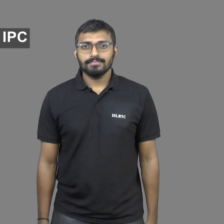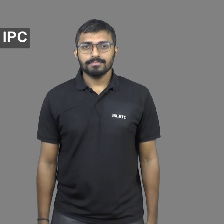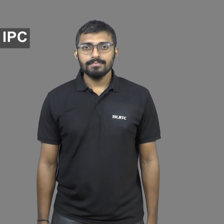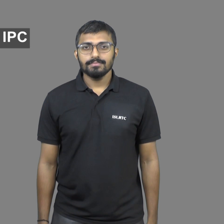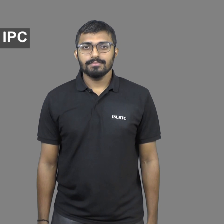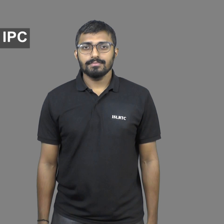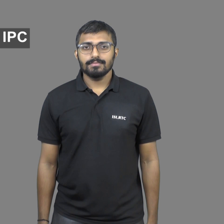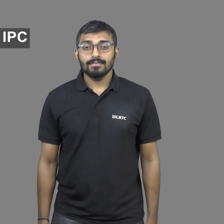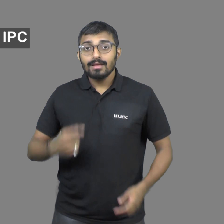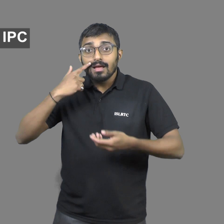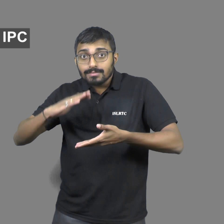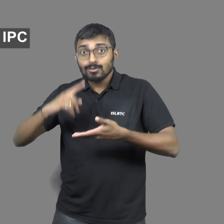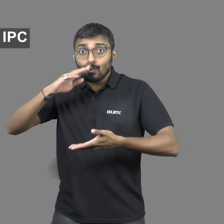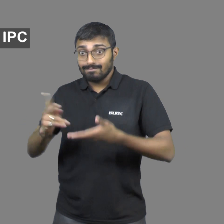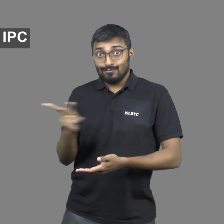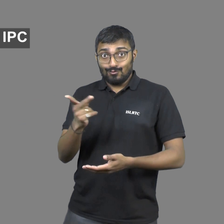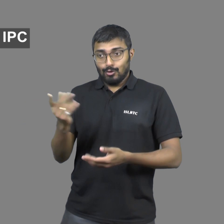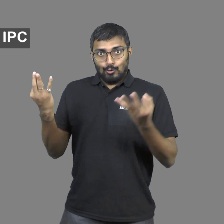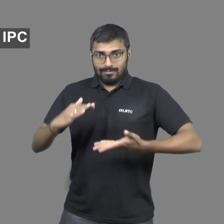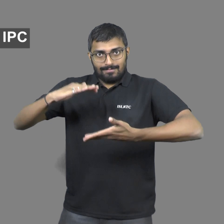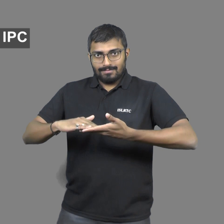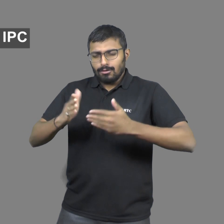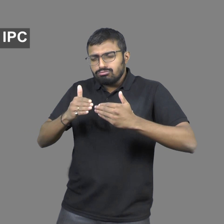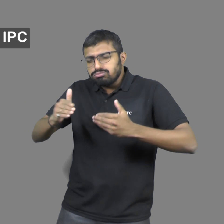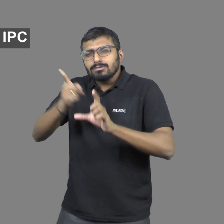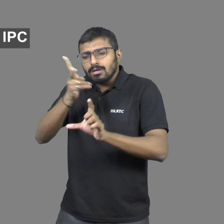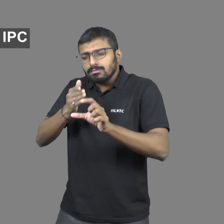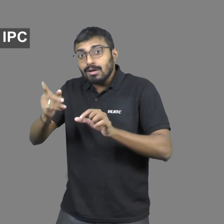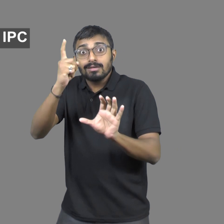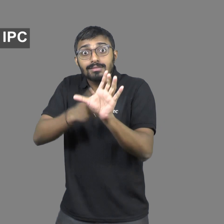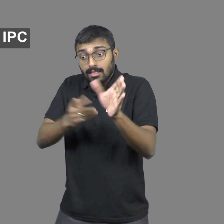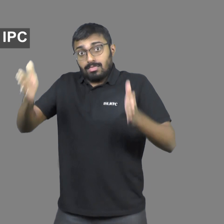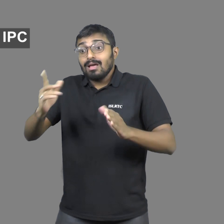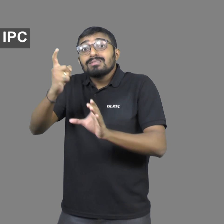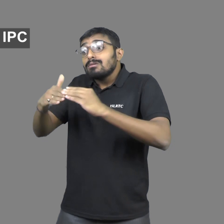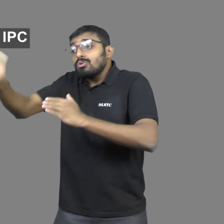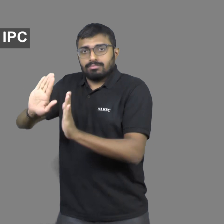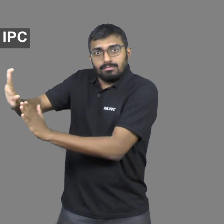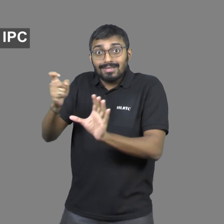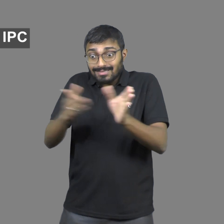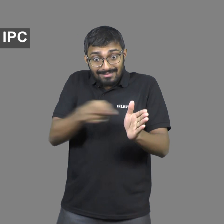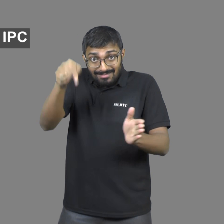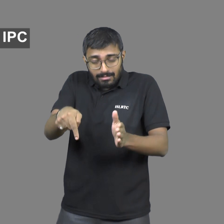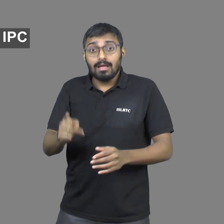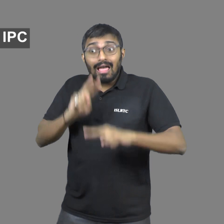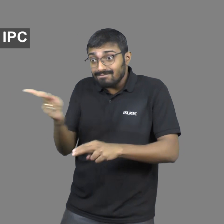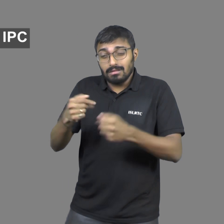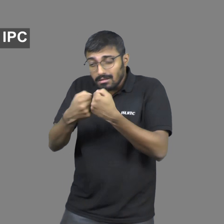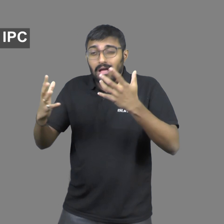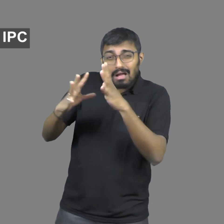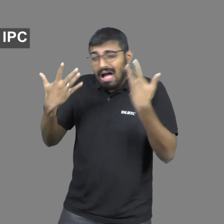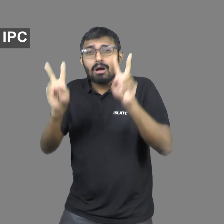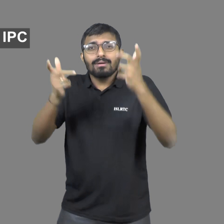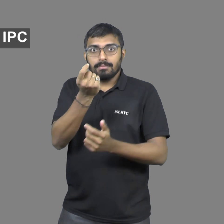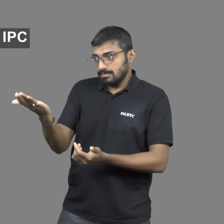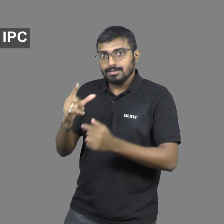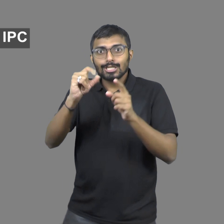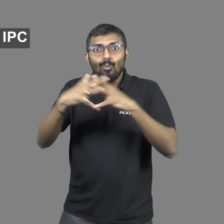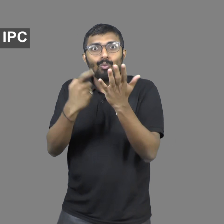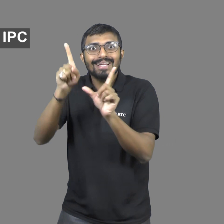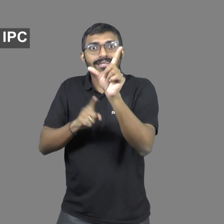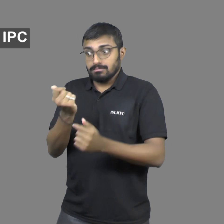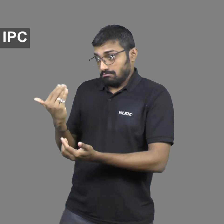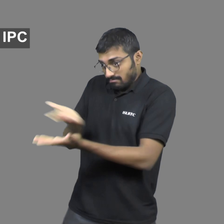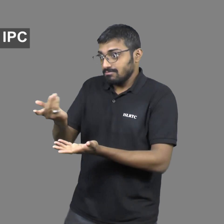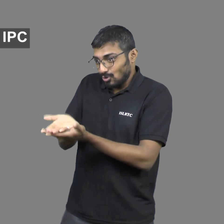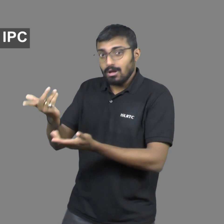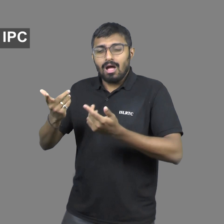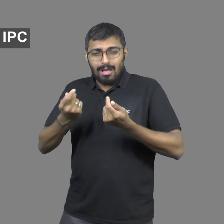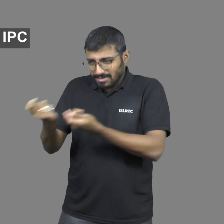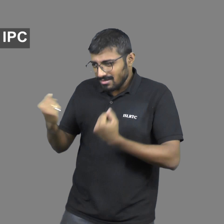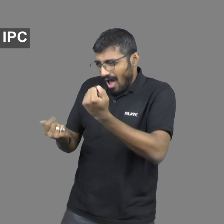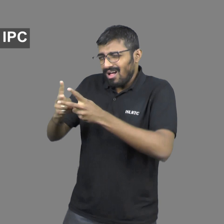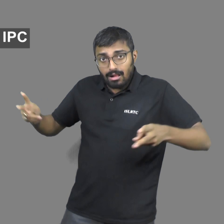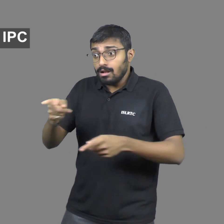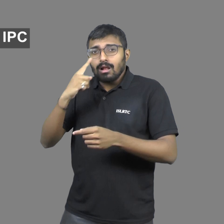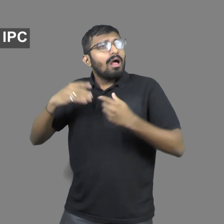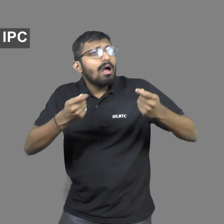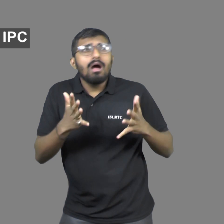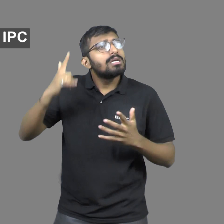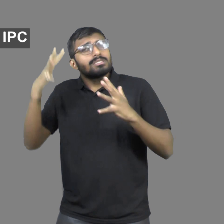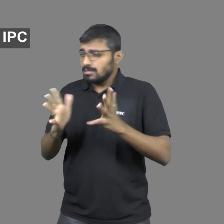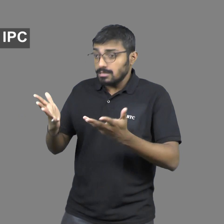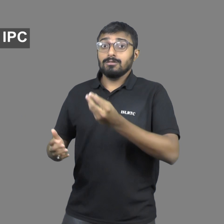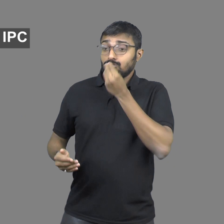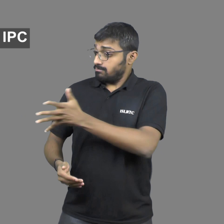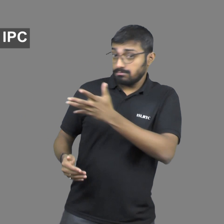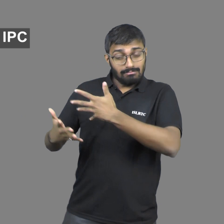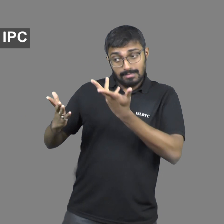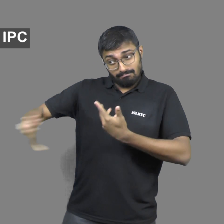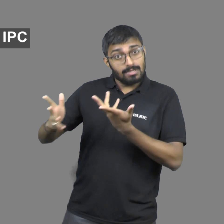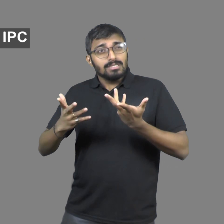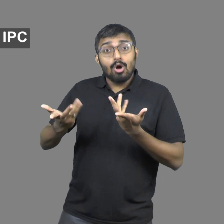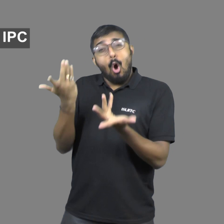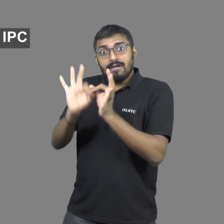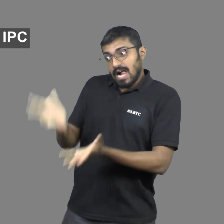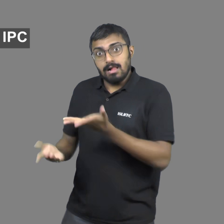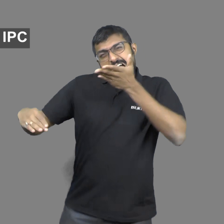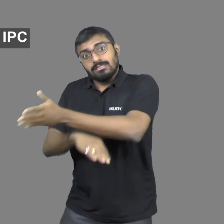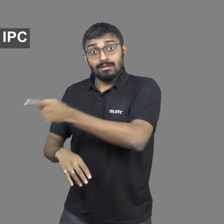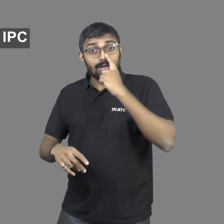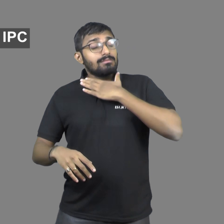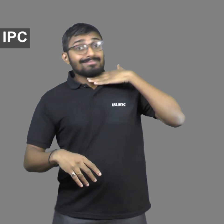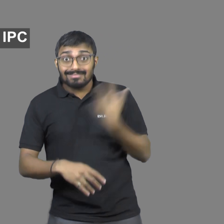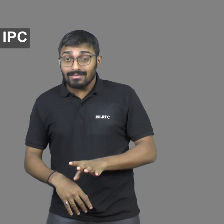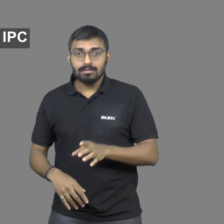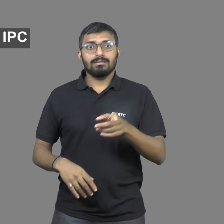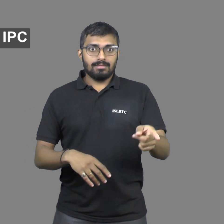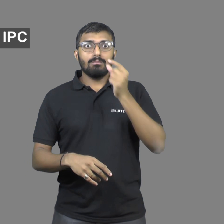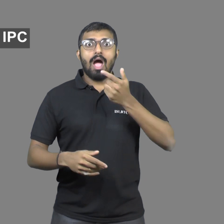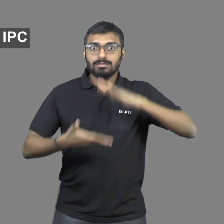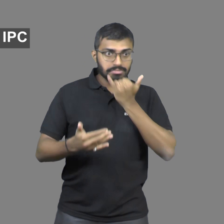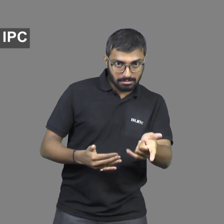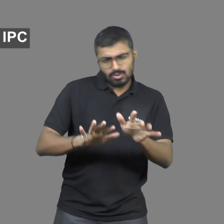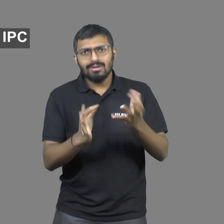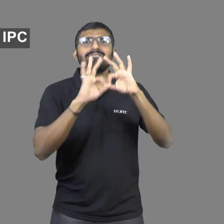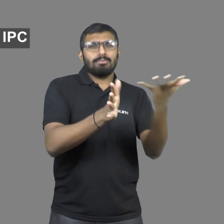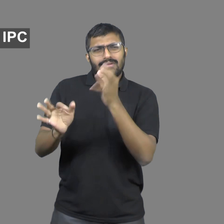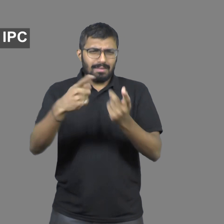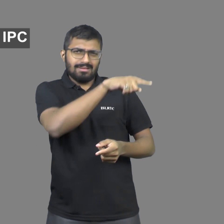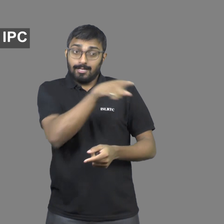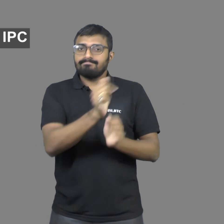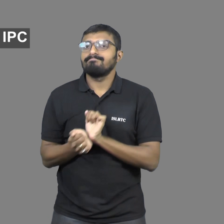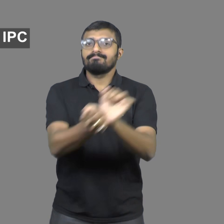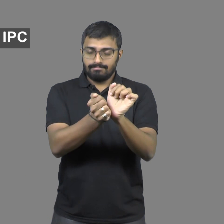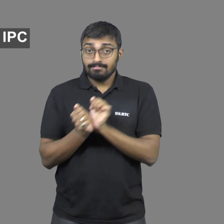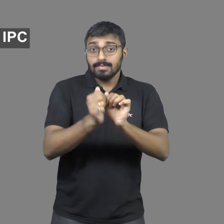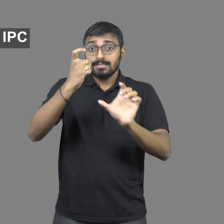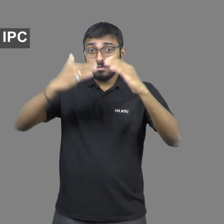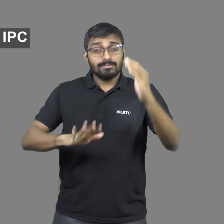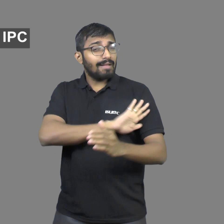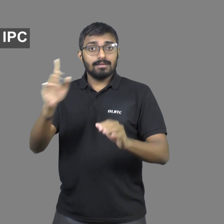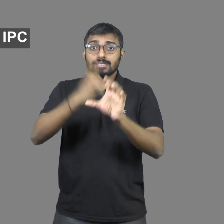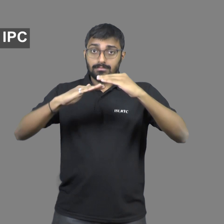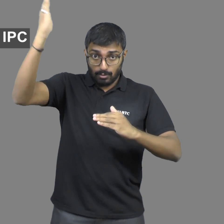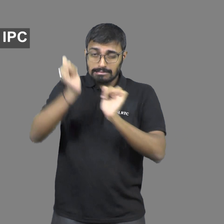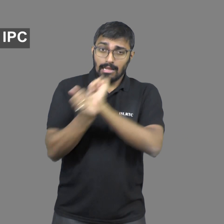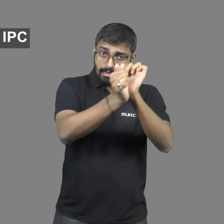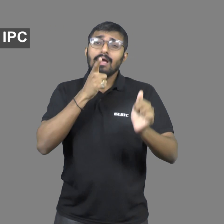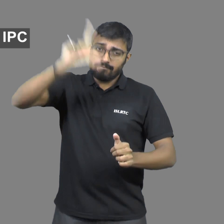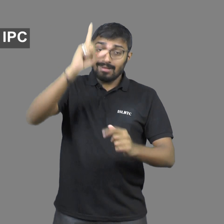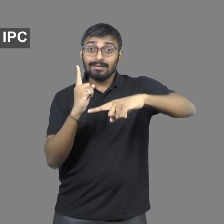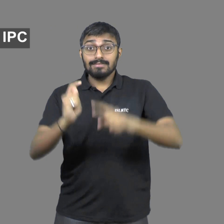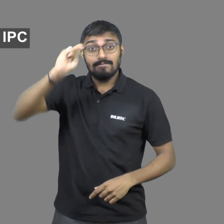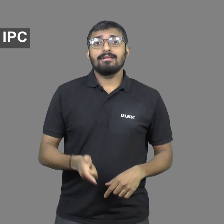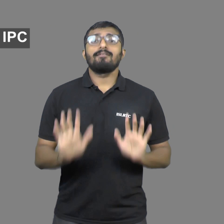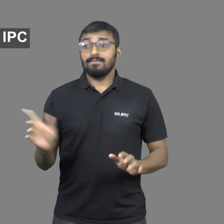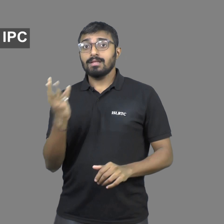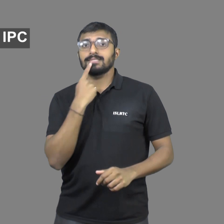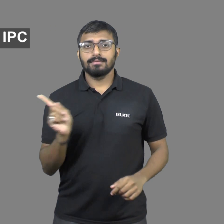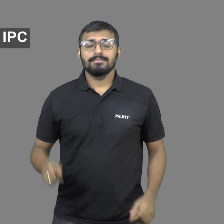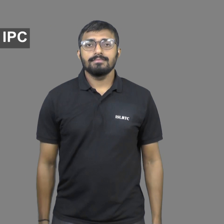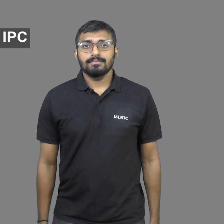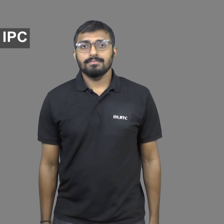Section 304B IPC